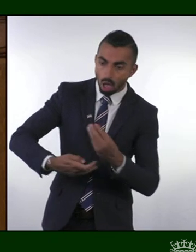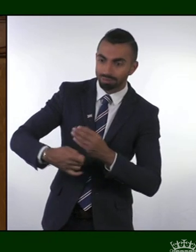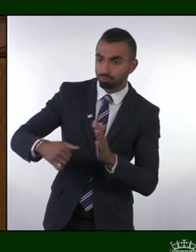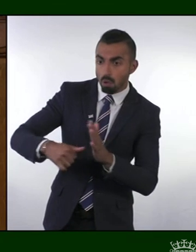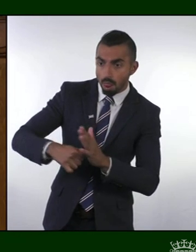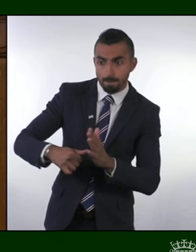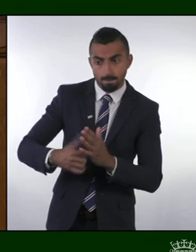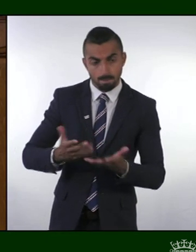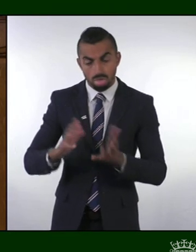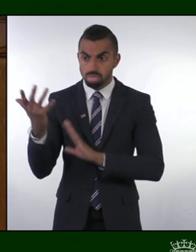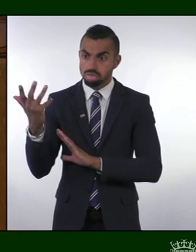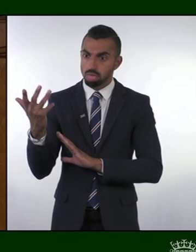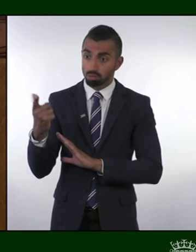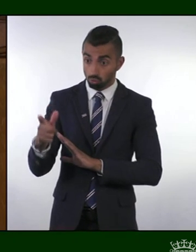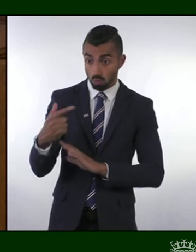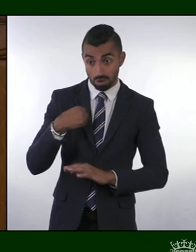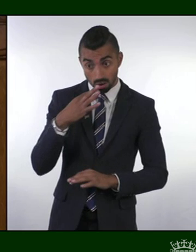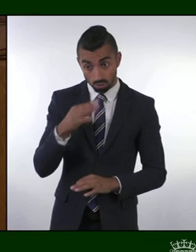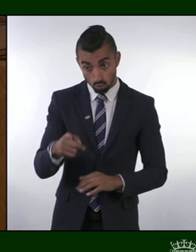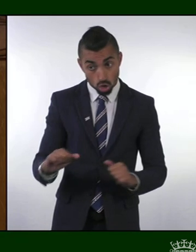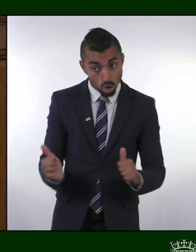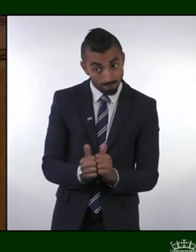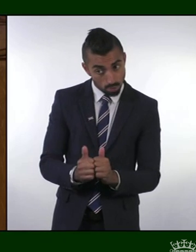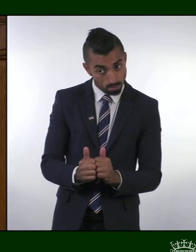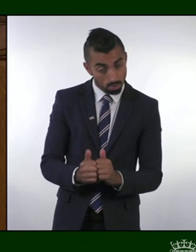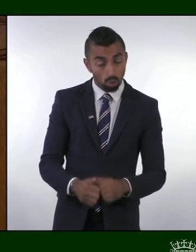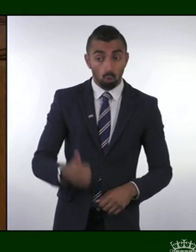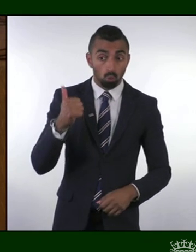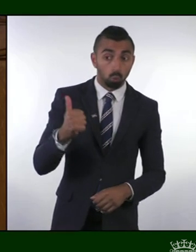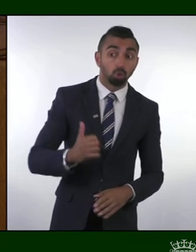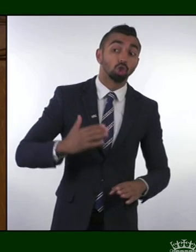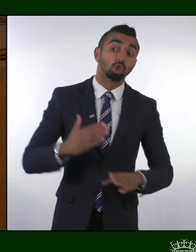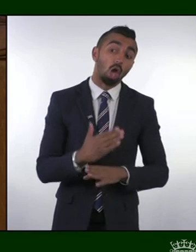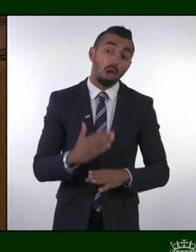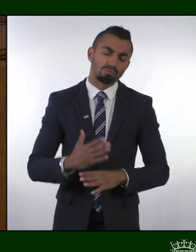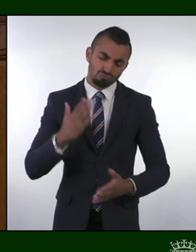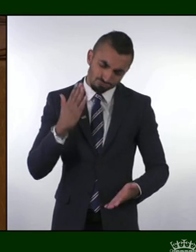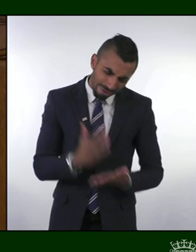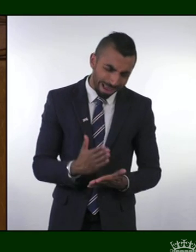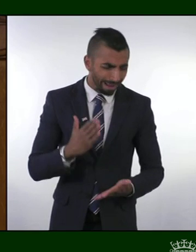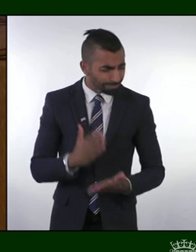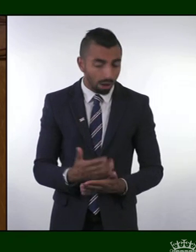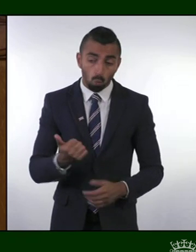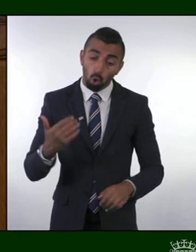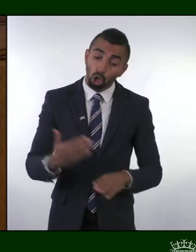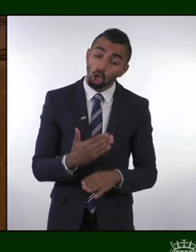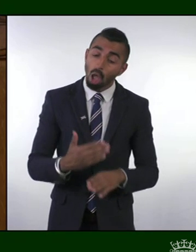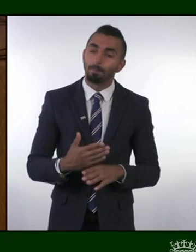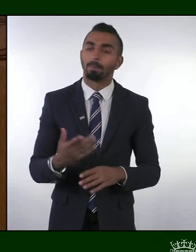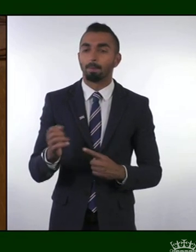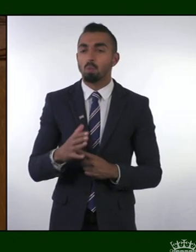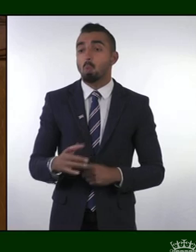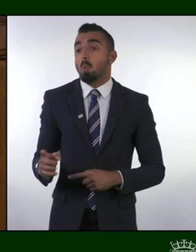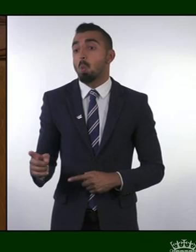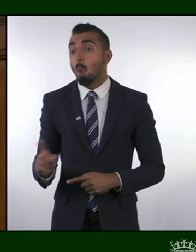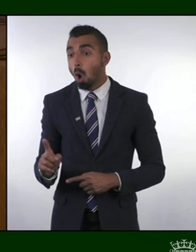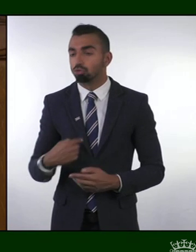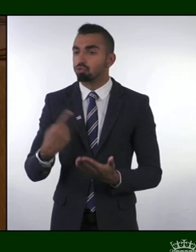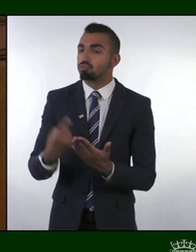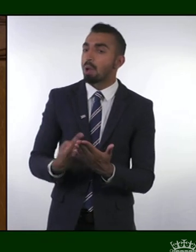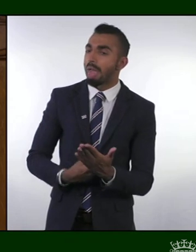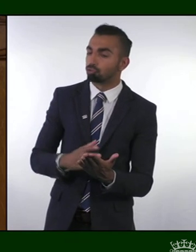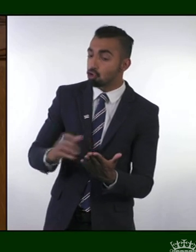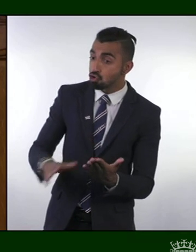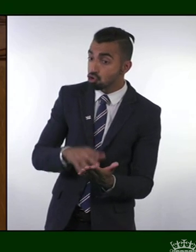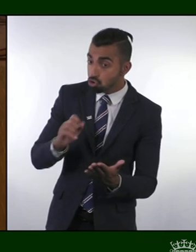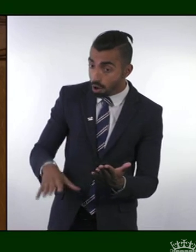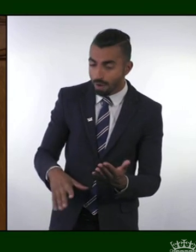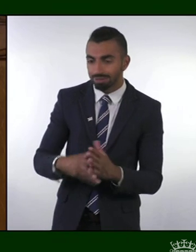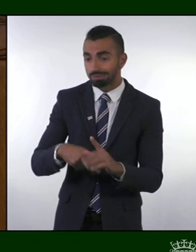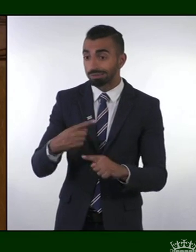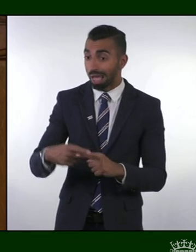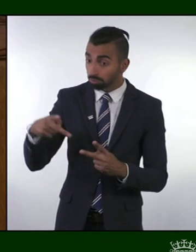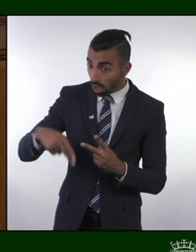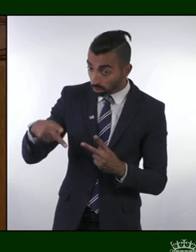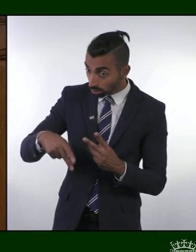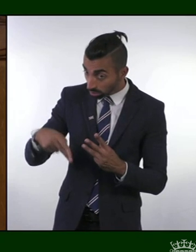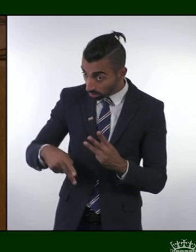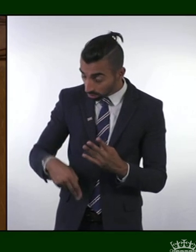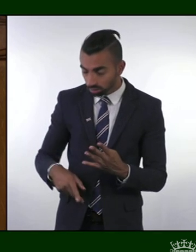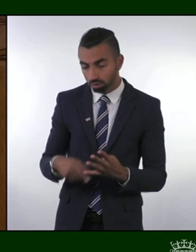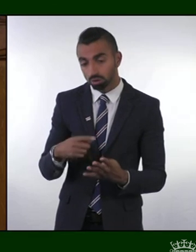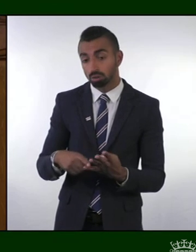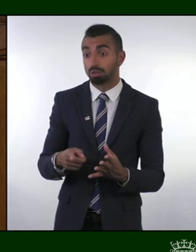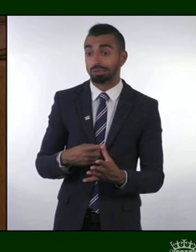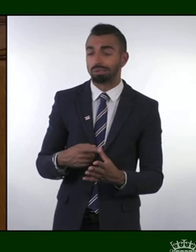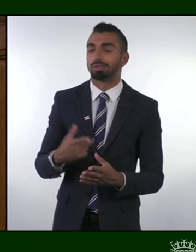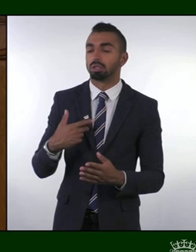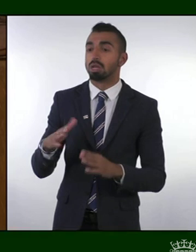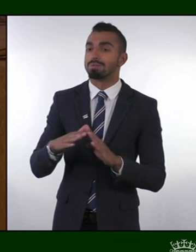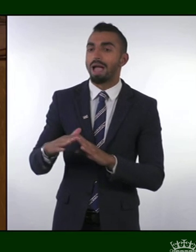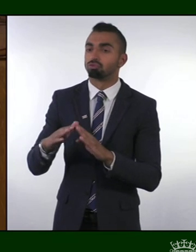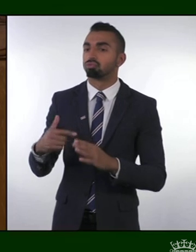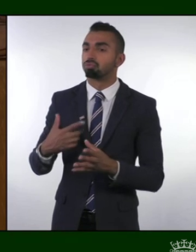Will he confirm that the only good, long-term jobs are based on the Government’s ensuring deregulation, market flexibility and tax cuts on entrepreneurship, with a plan to repay the national debt?